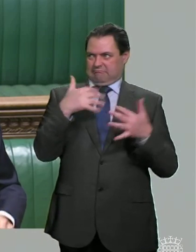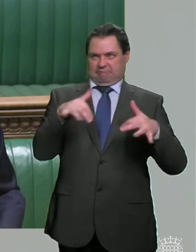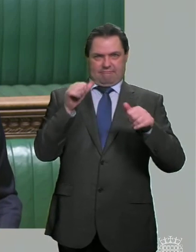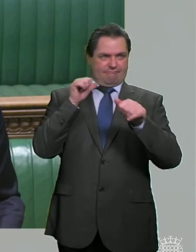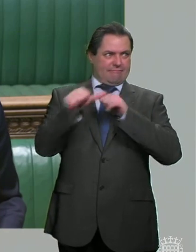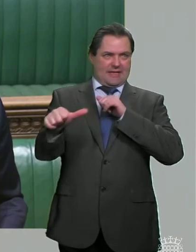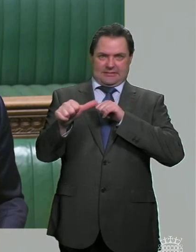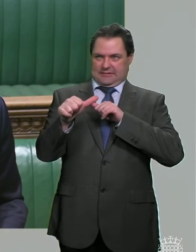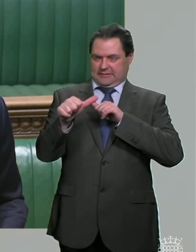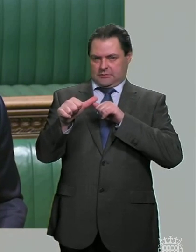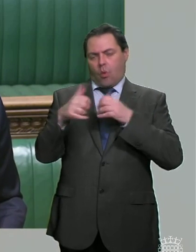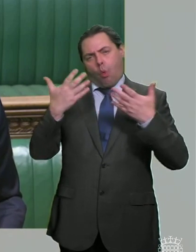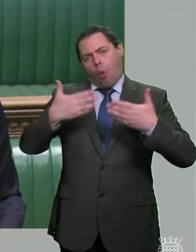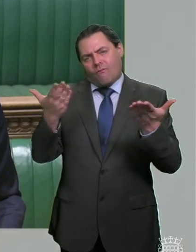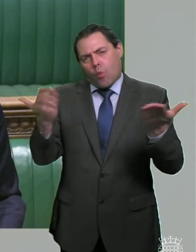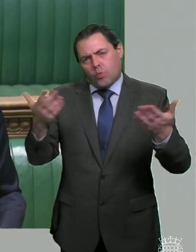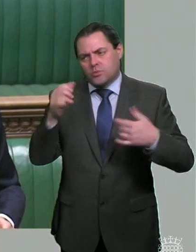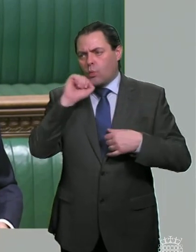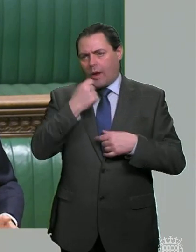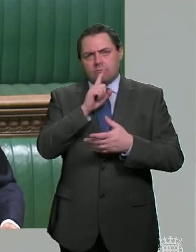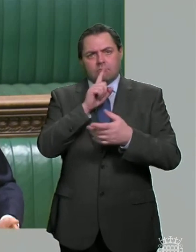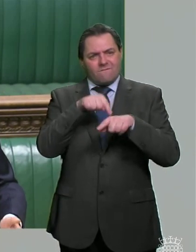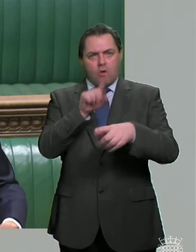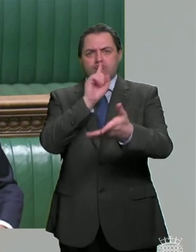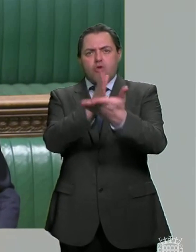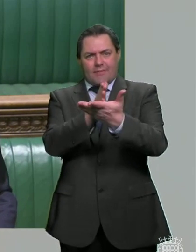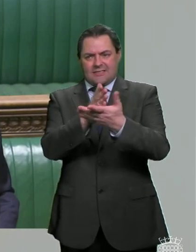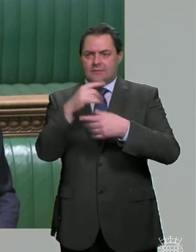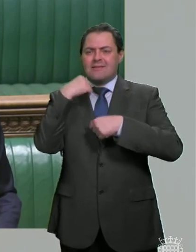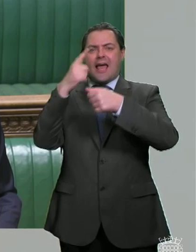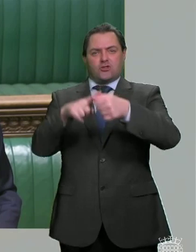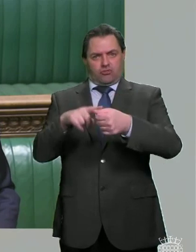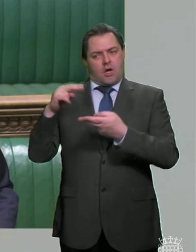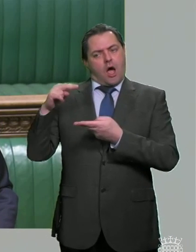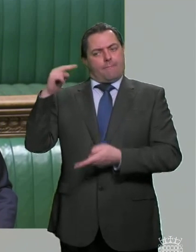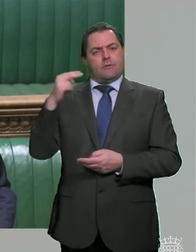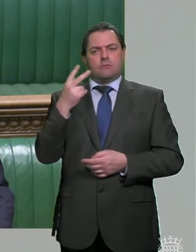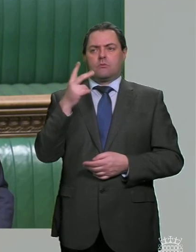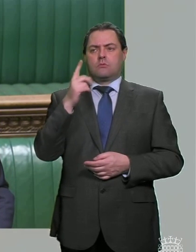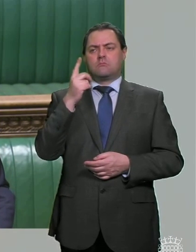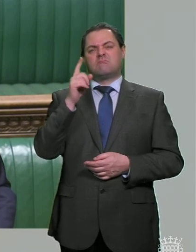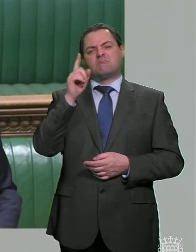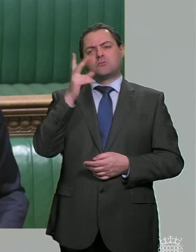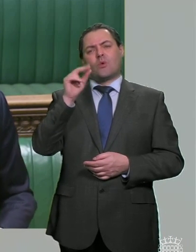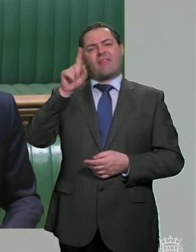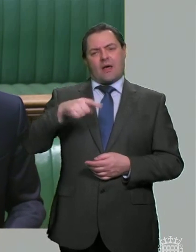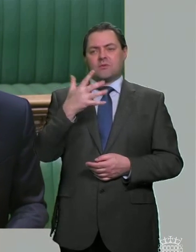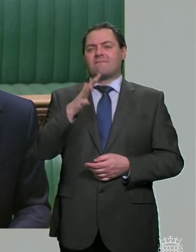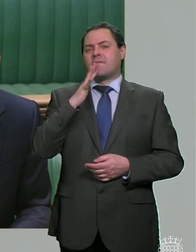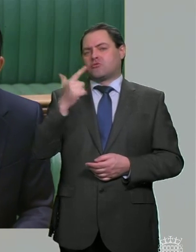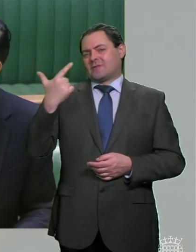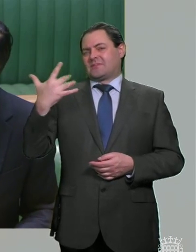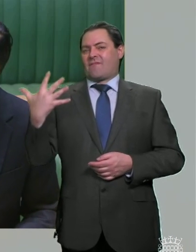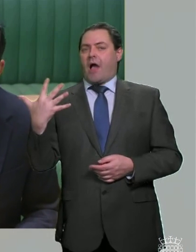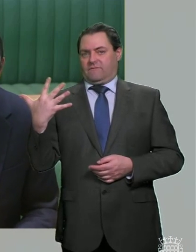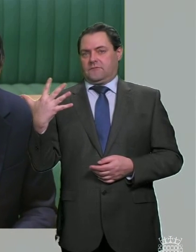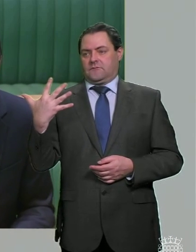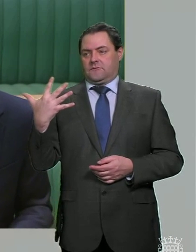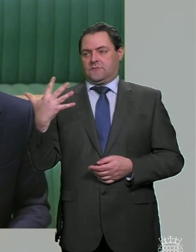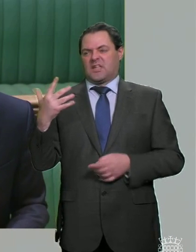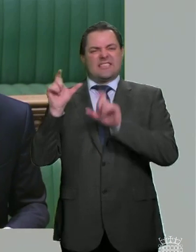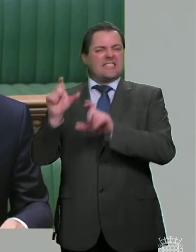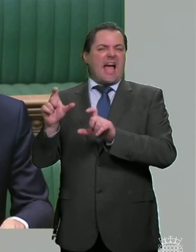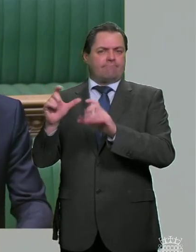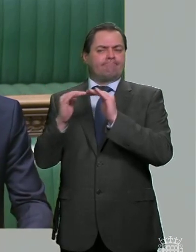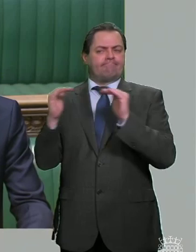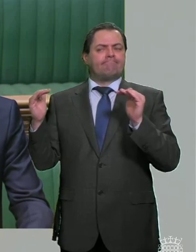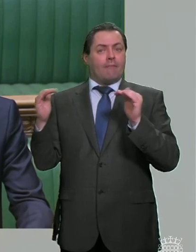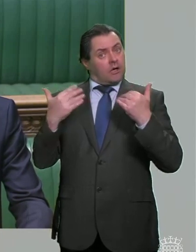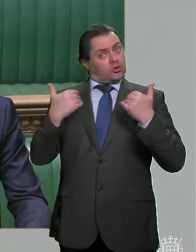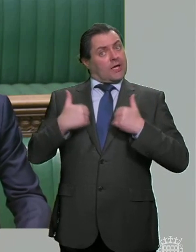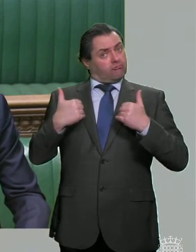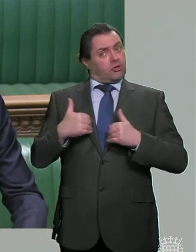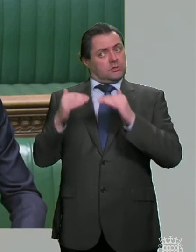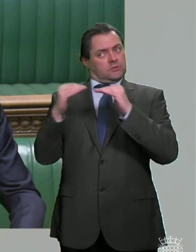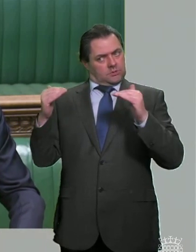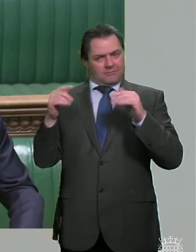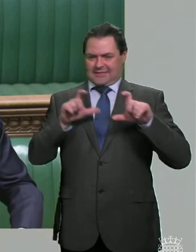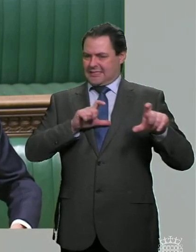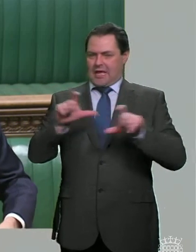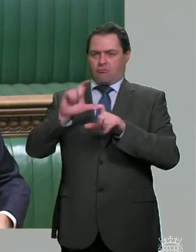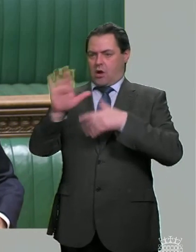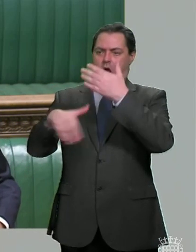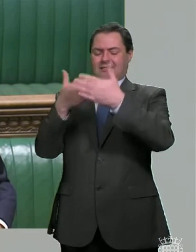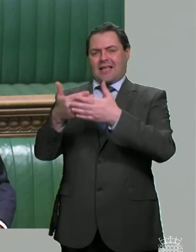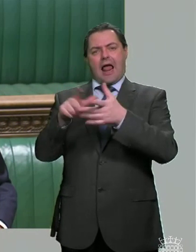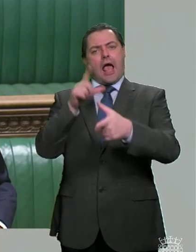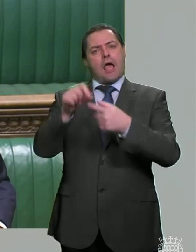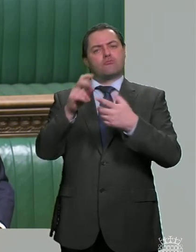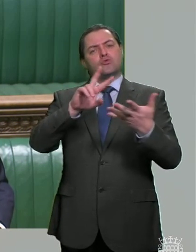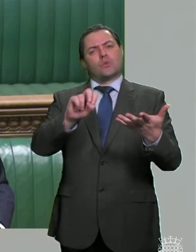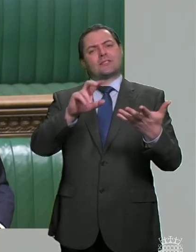We will of course deliver our promise to increase it again next year to £12,570, but we will then keep it at this more generous level until April 2026.